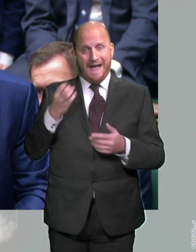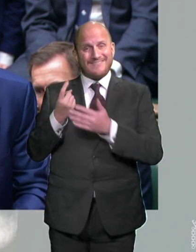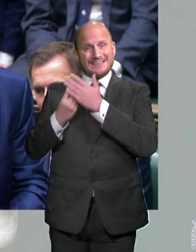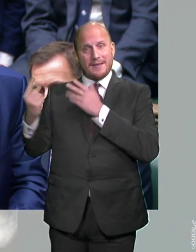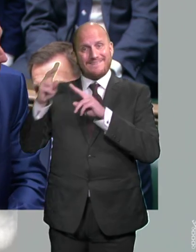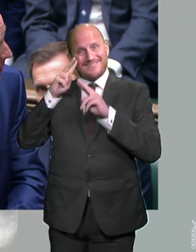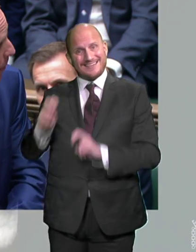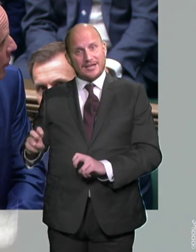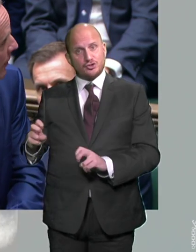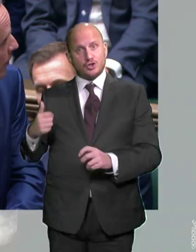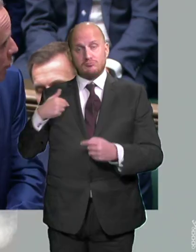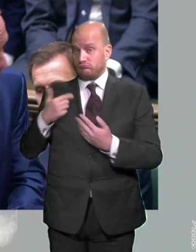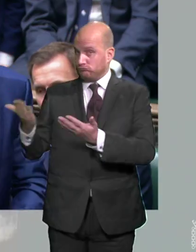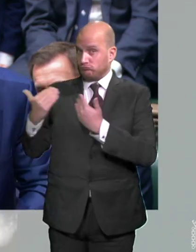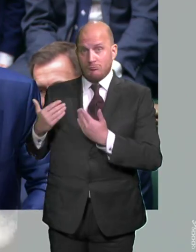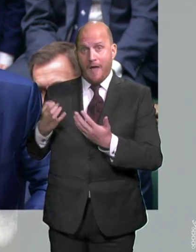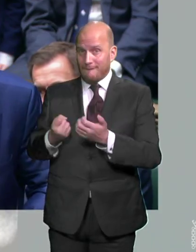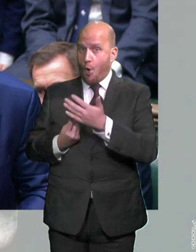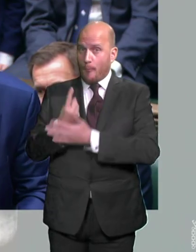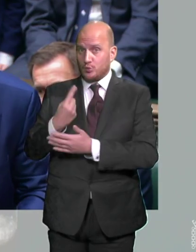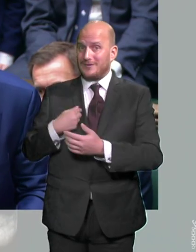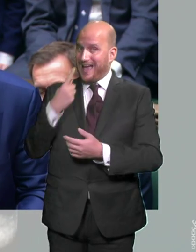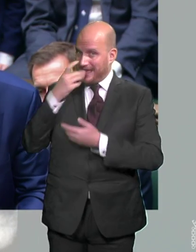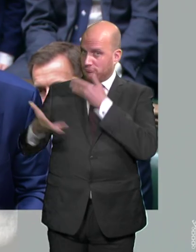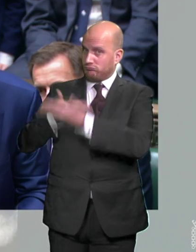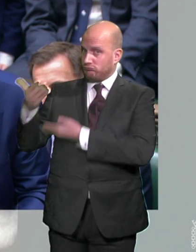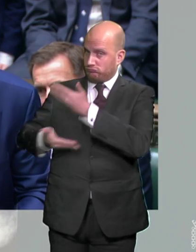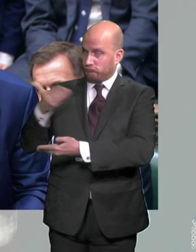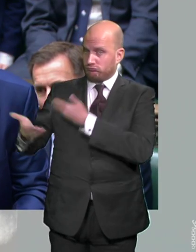In fact, I welcome the opportunity to address these complaints.